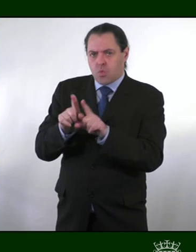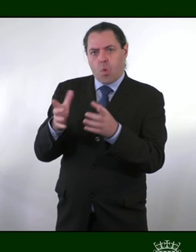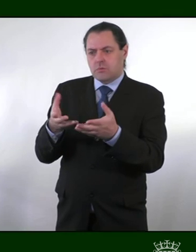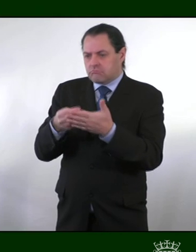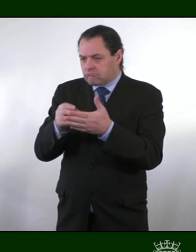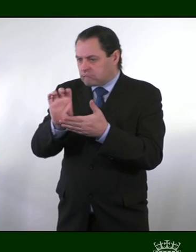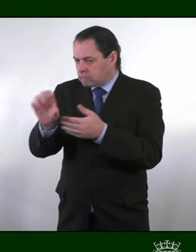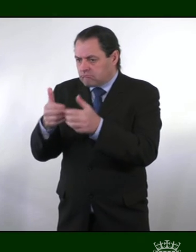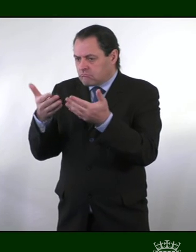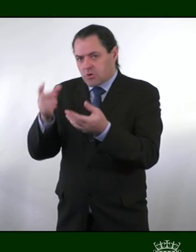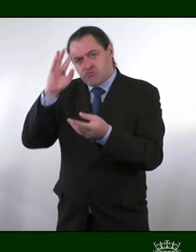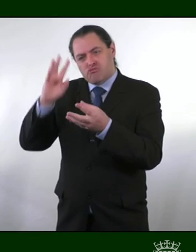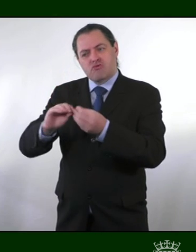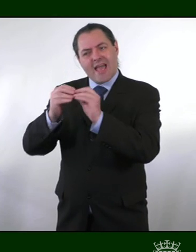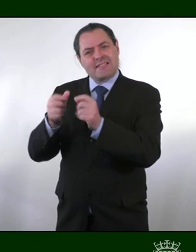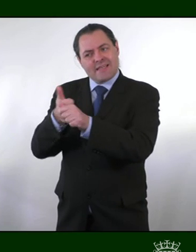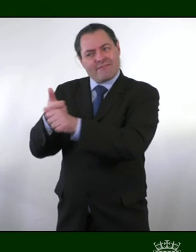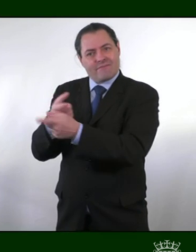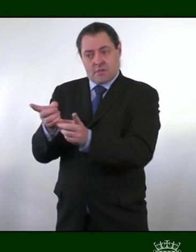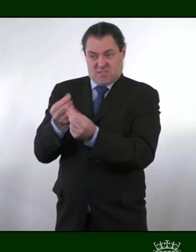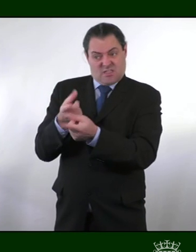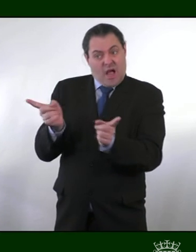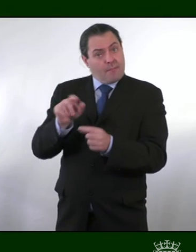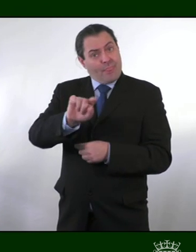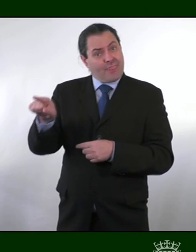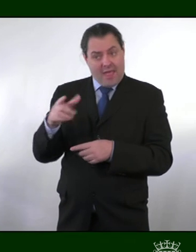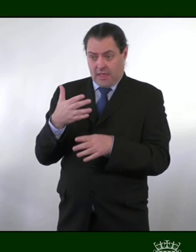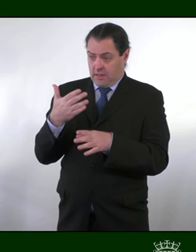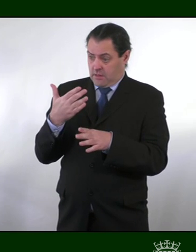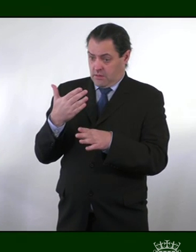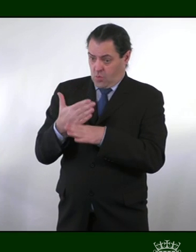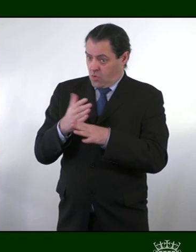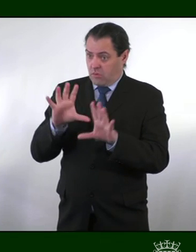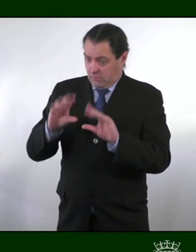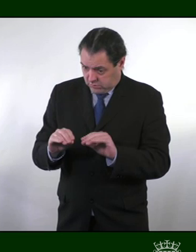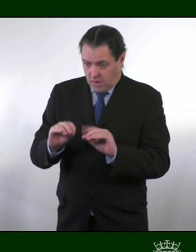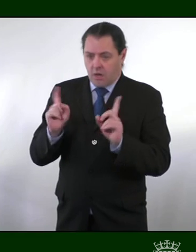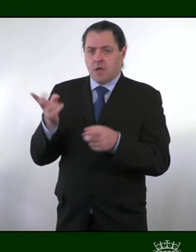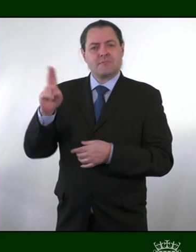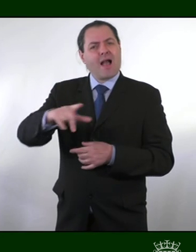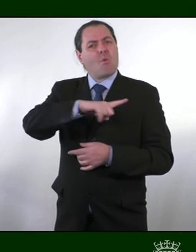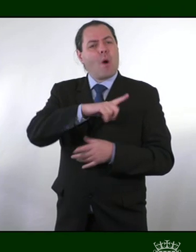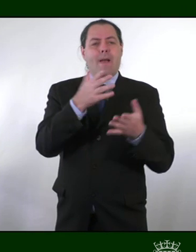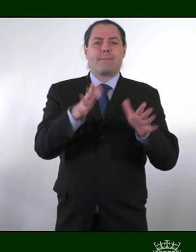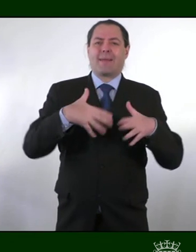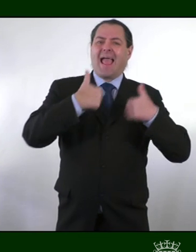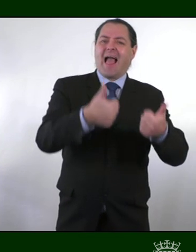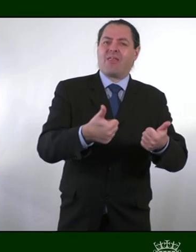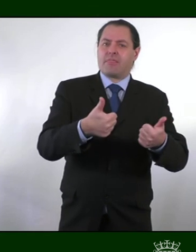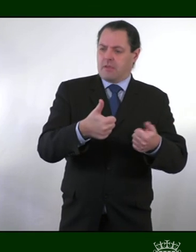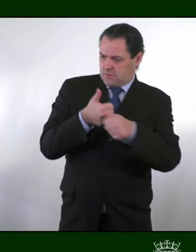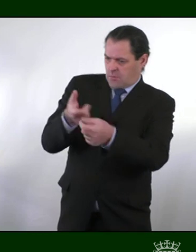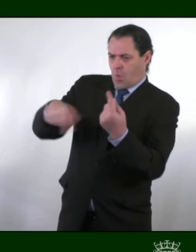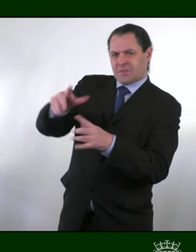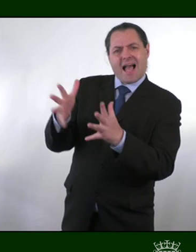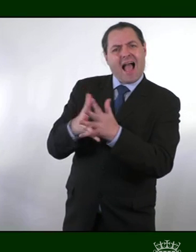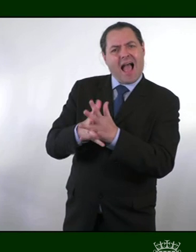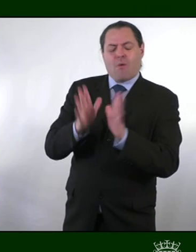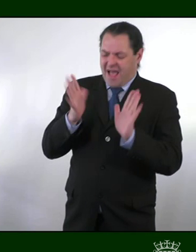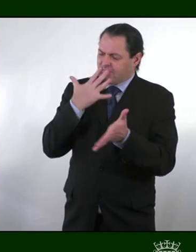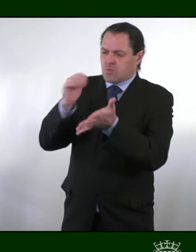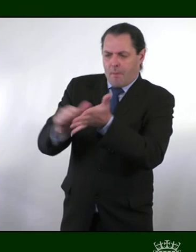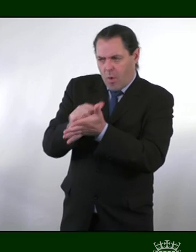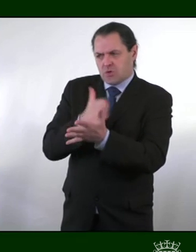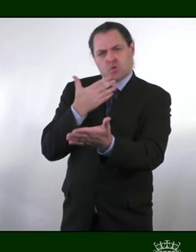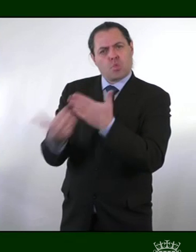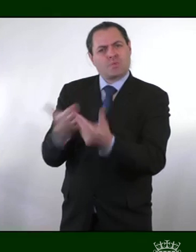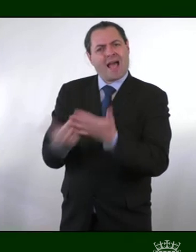Many of those excluded are in jobs in sectors that cannot safely restart due to the public health restrictions, so he must apologise and he must take action to put it right.